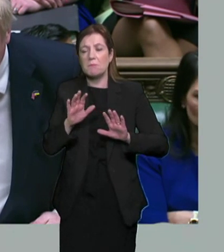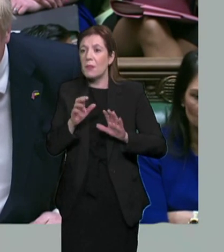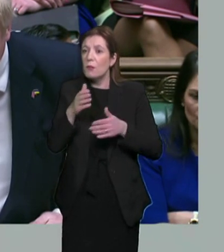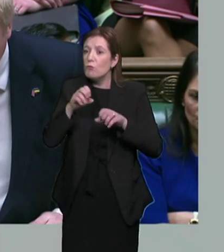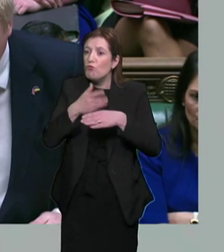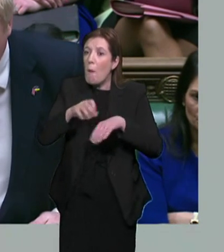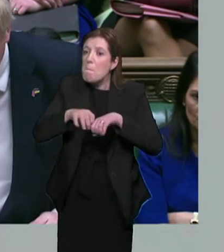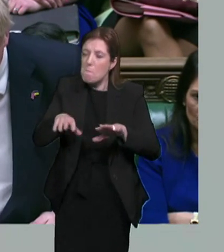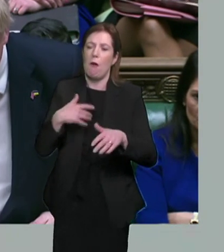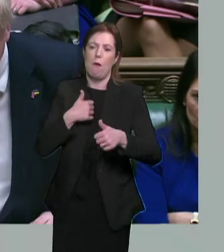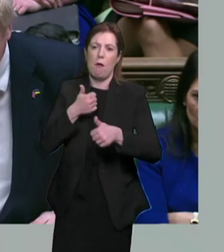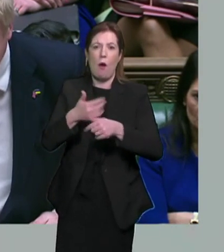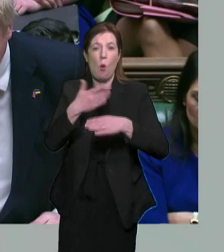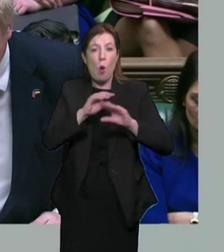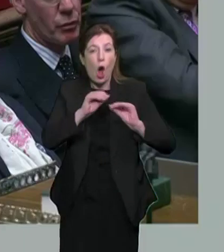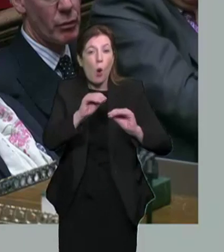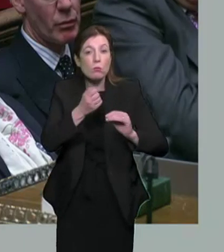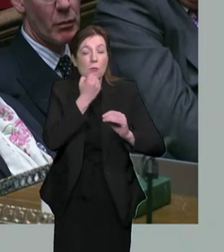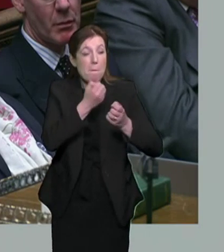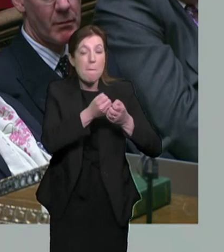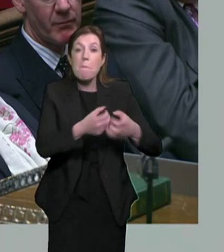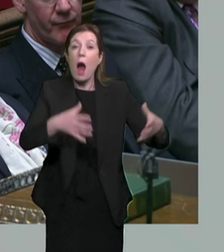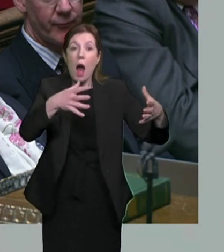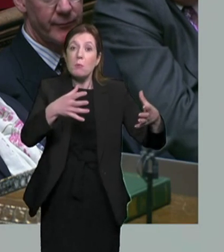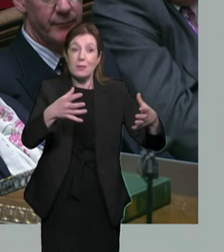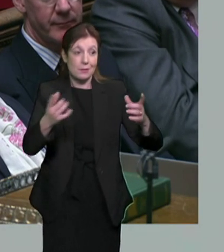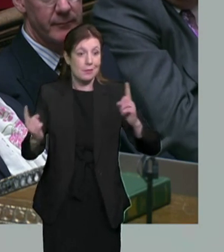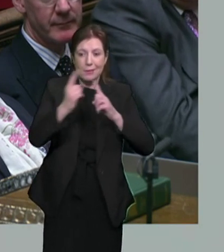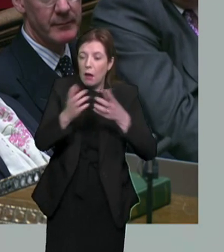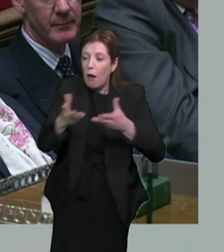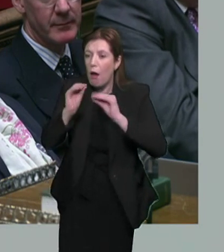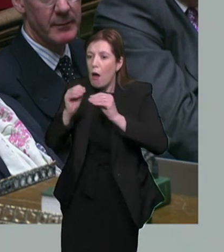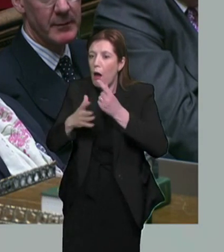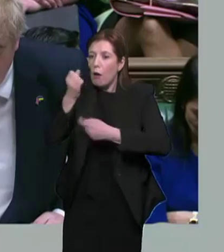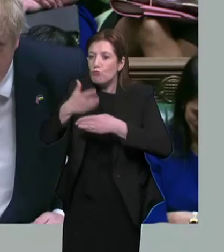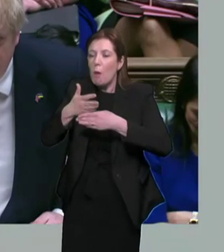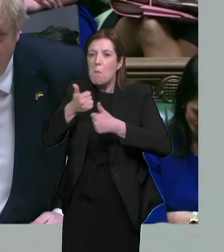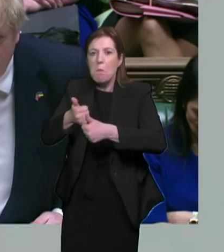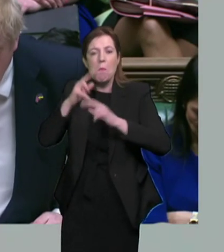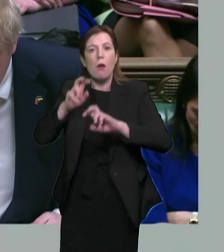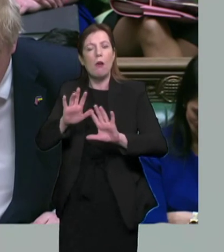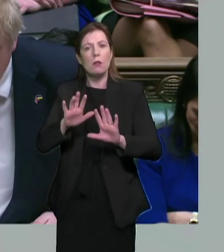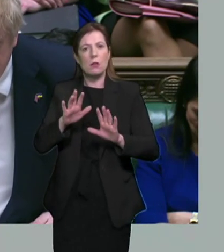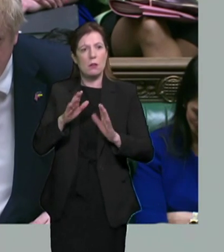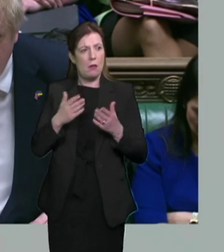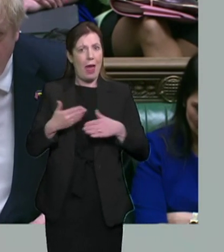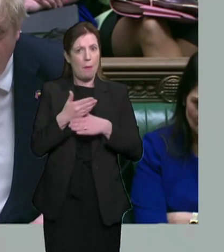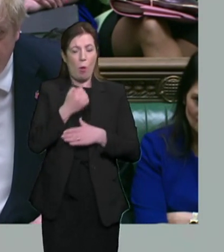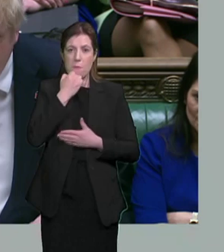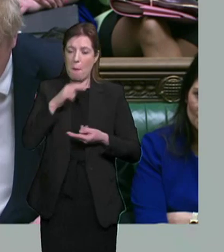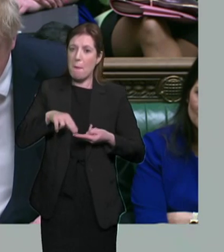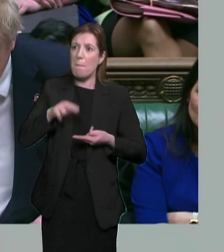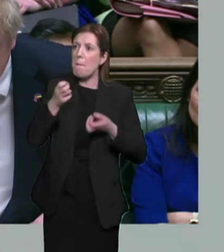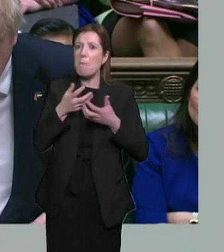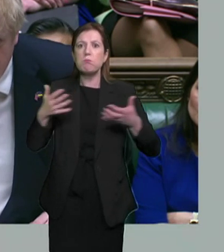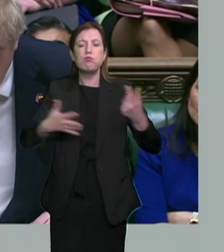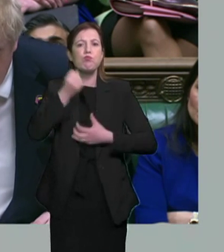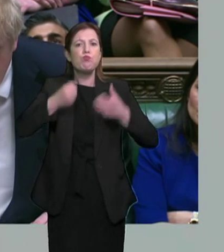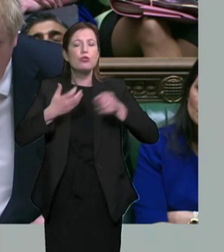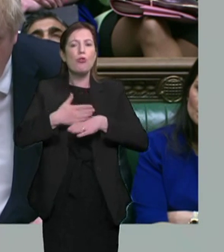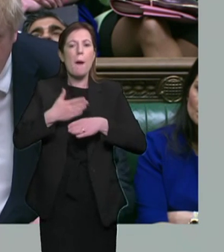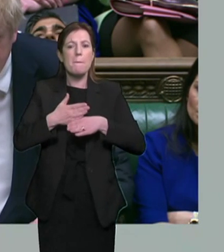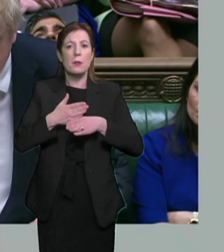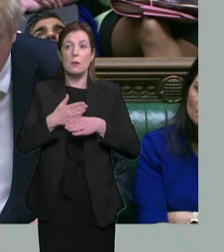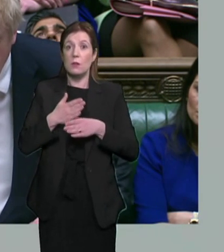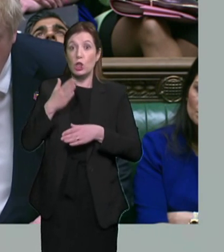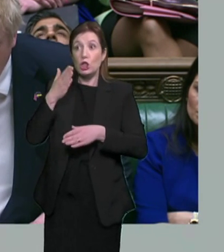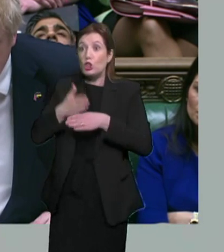We have doubled the number of work coaches, and what we are seeing is employment climbing and vacancies growing.